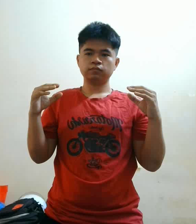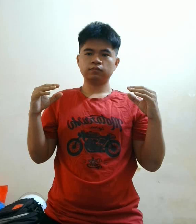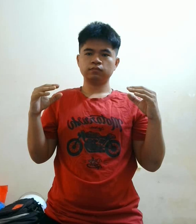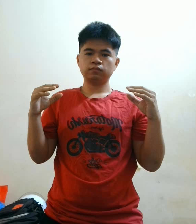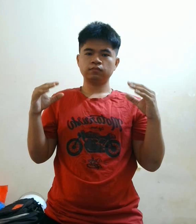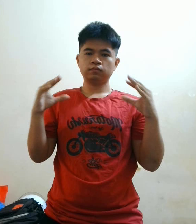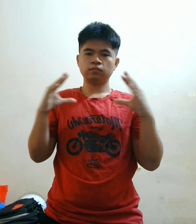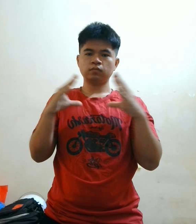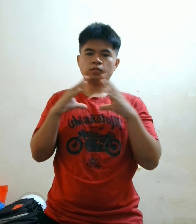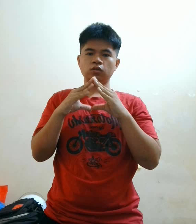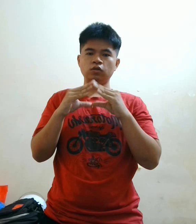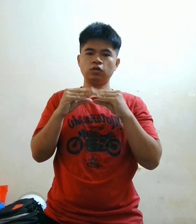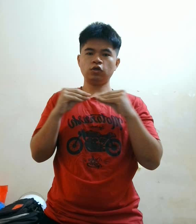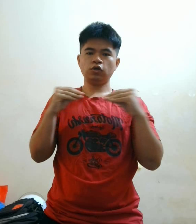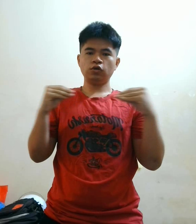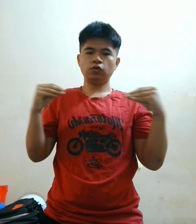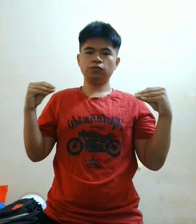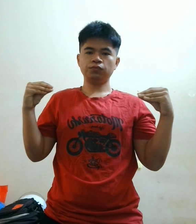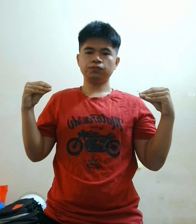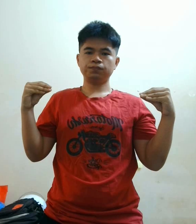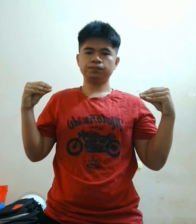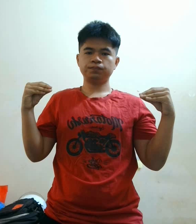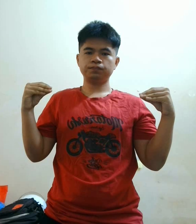nhieu